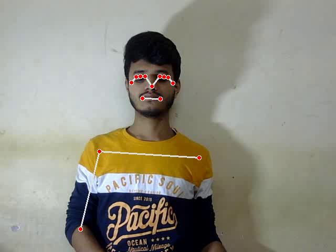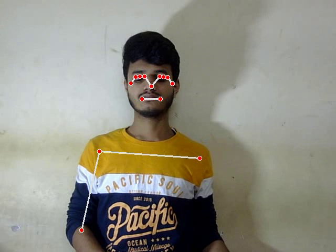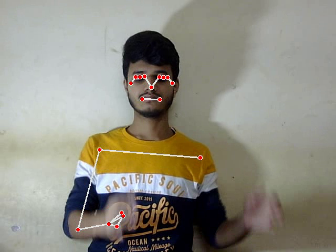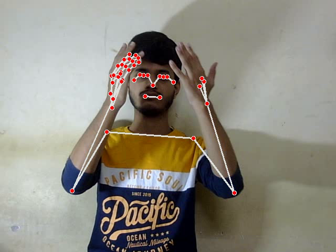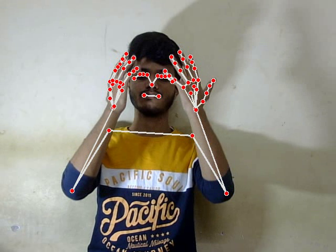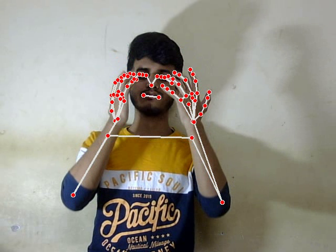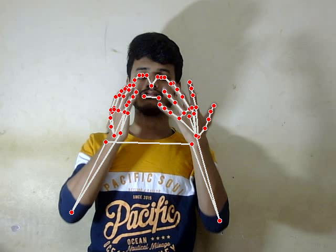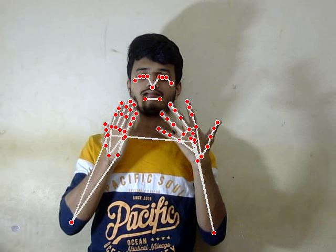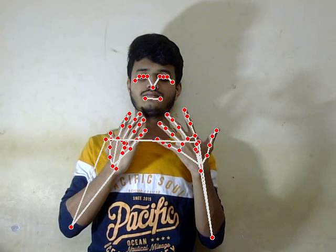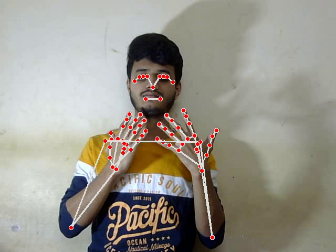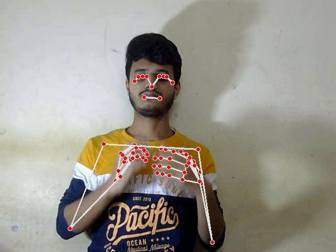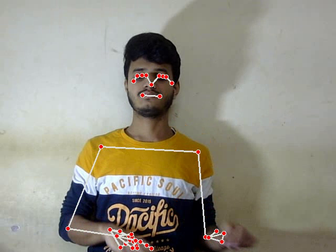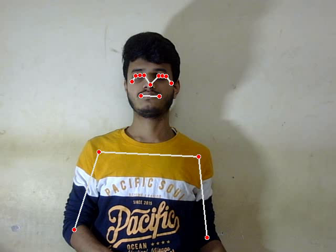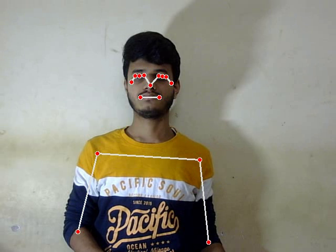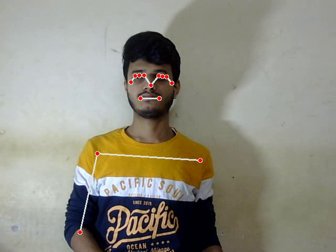sad